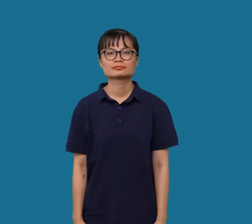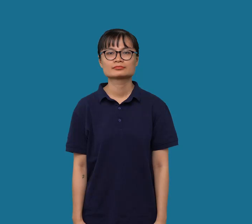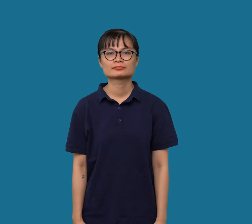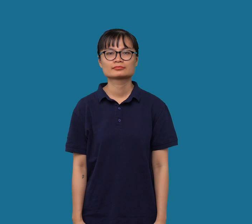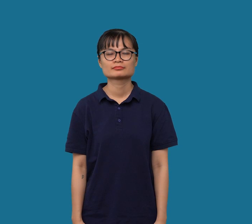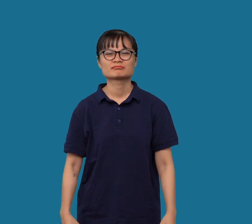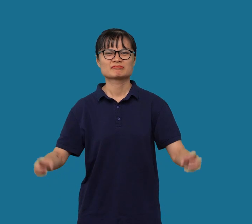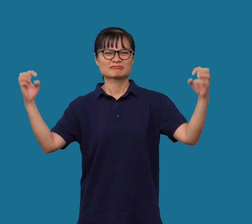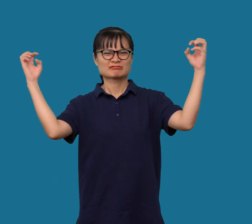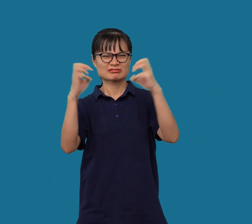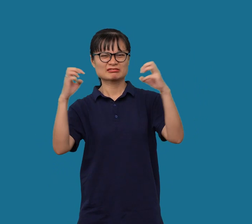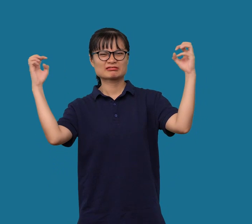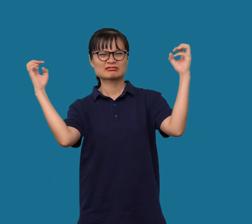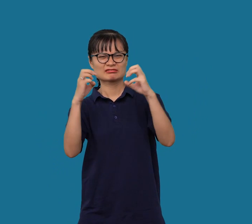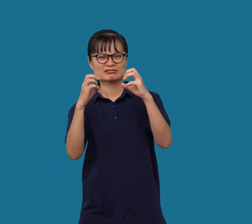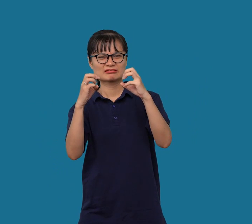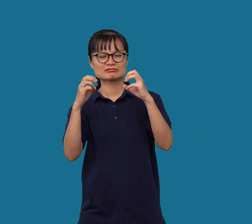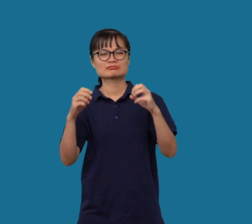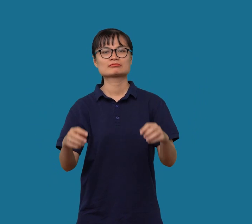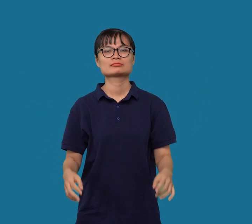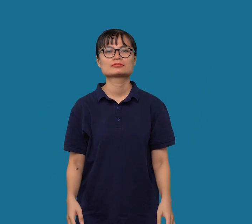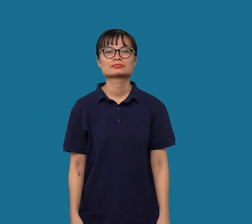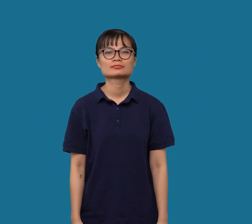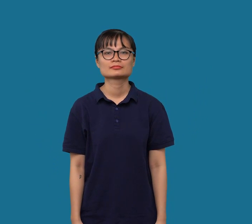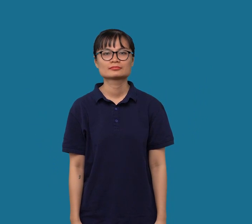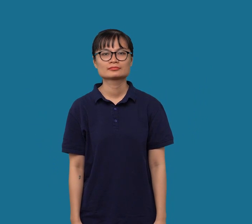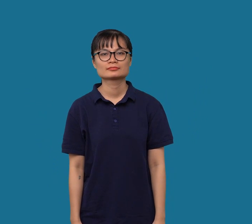xung đột